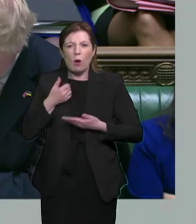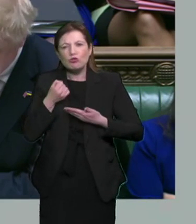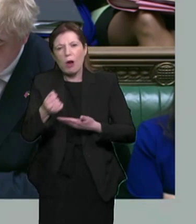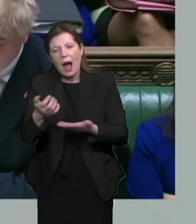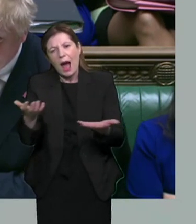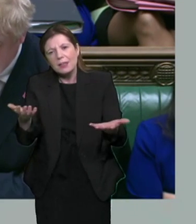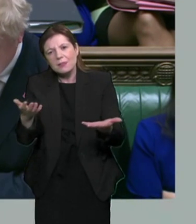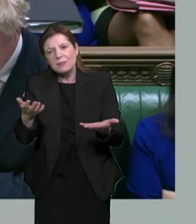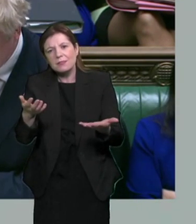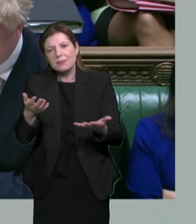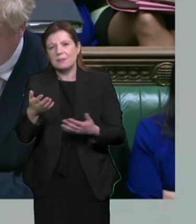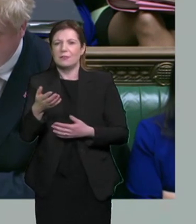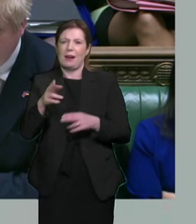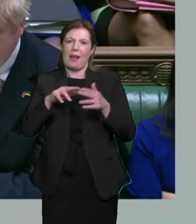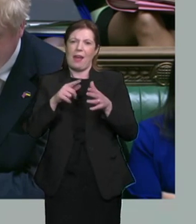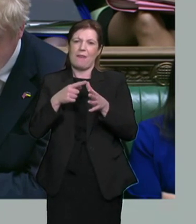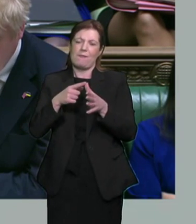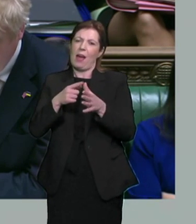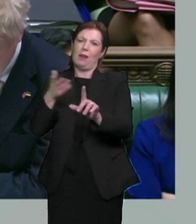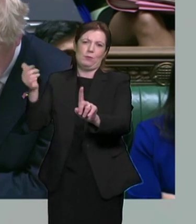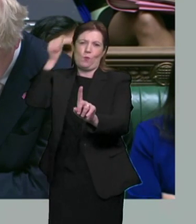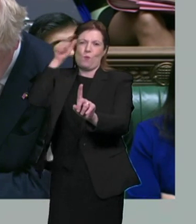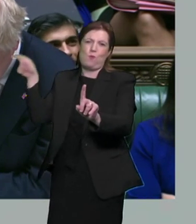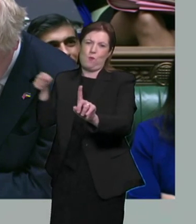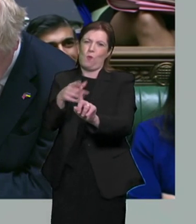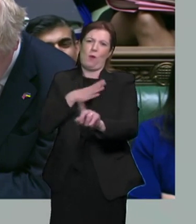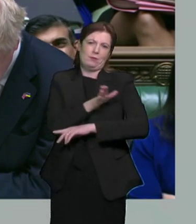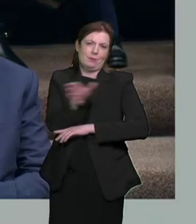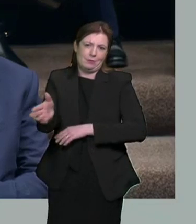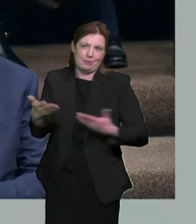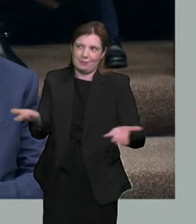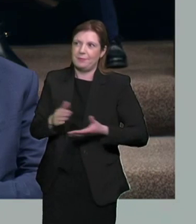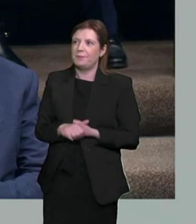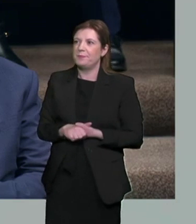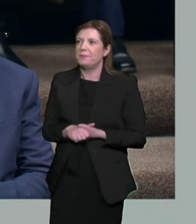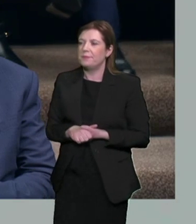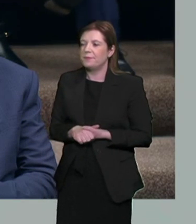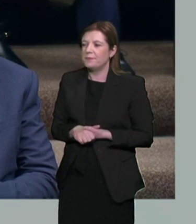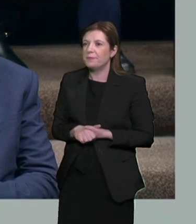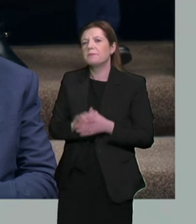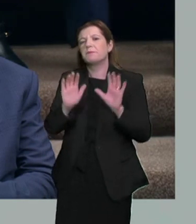I am sure the FA will have heard the message that the honourable Gentleman has given.